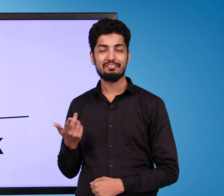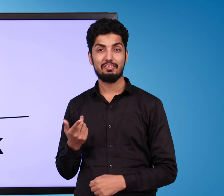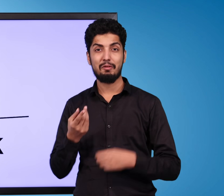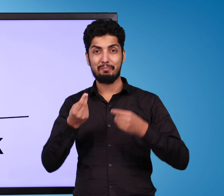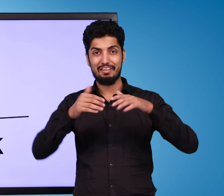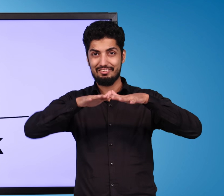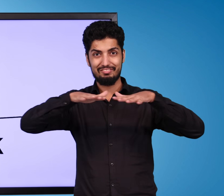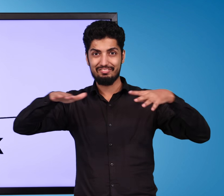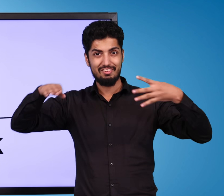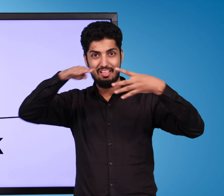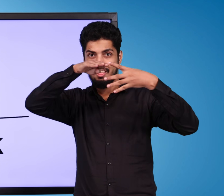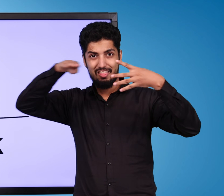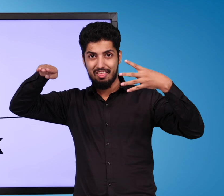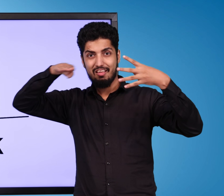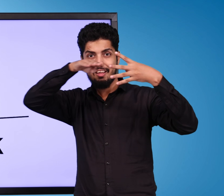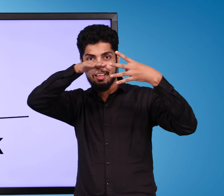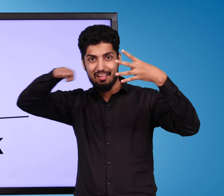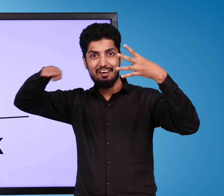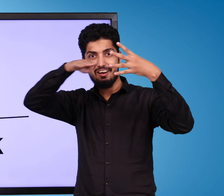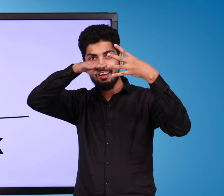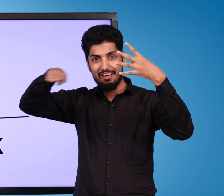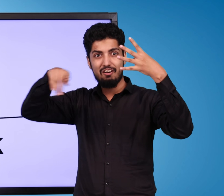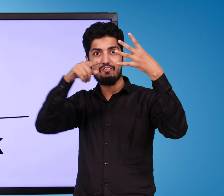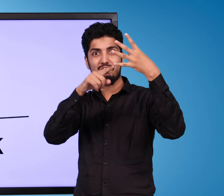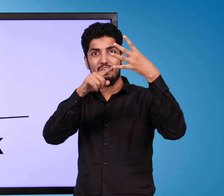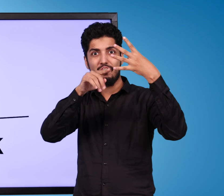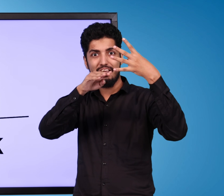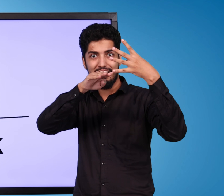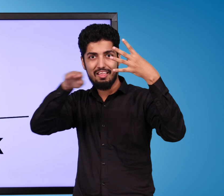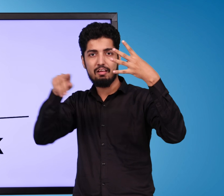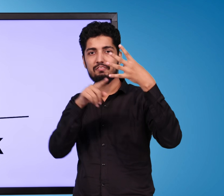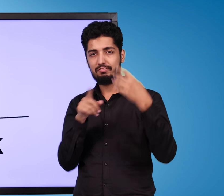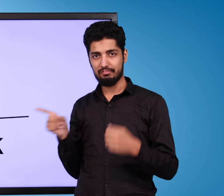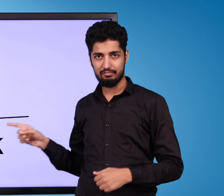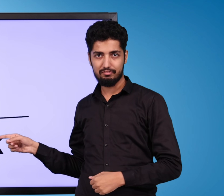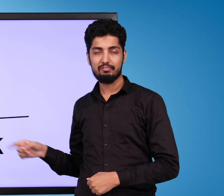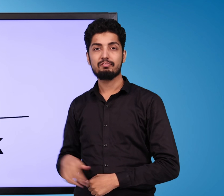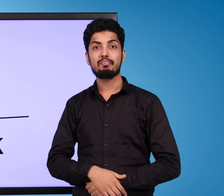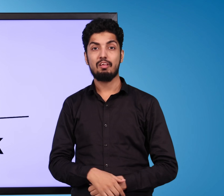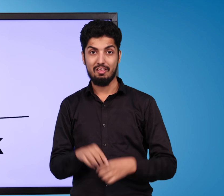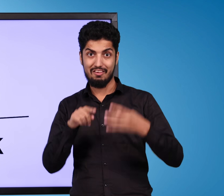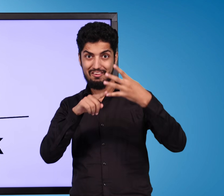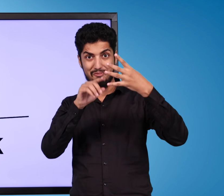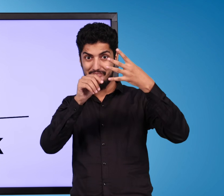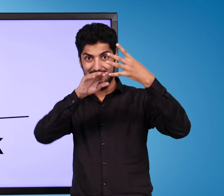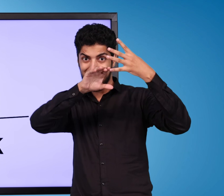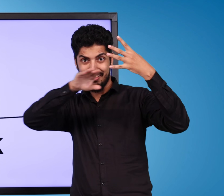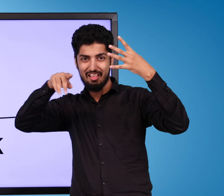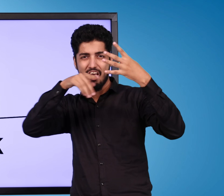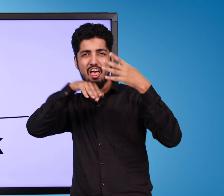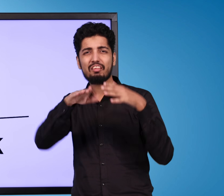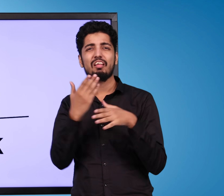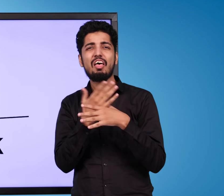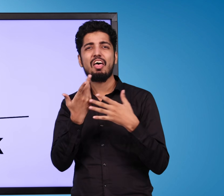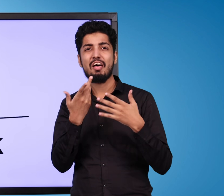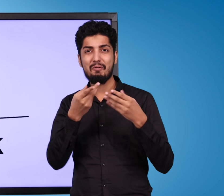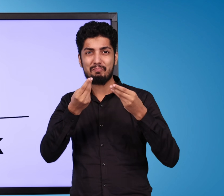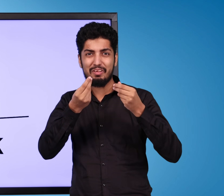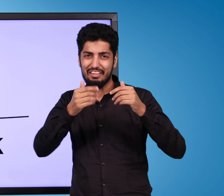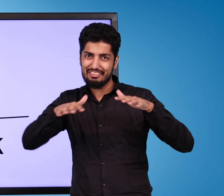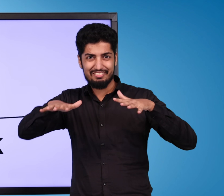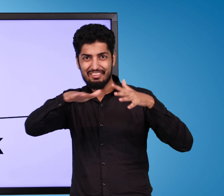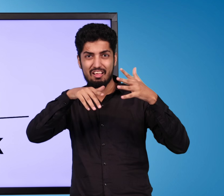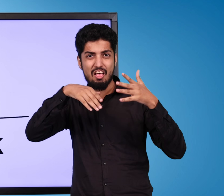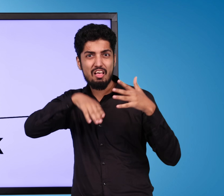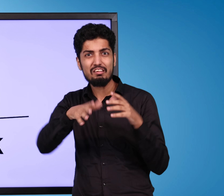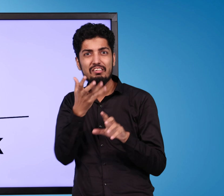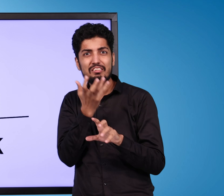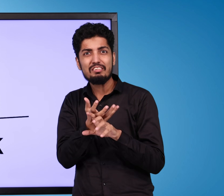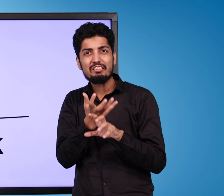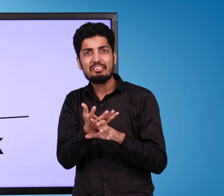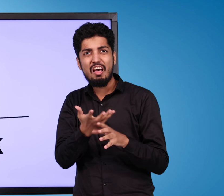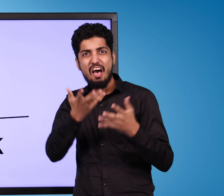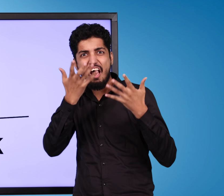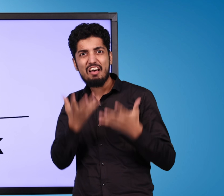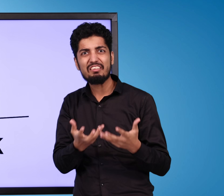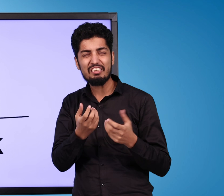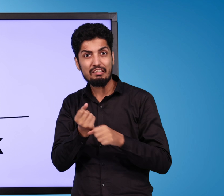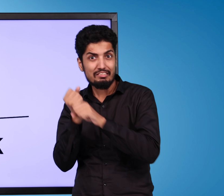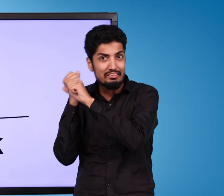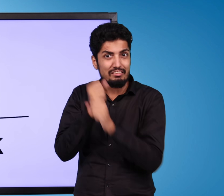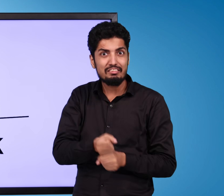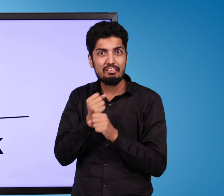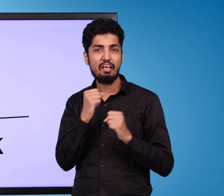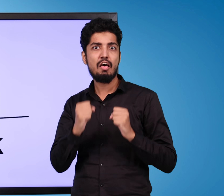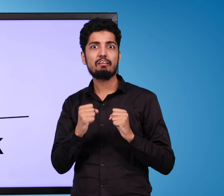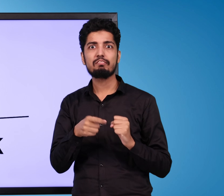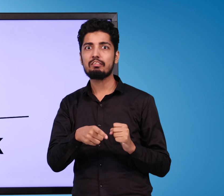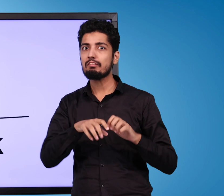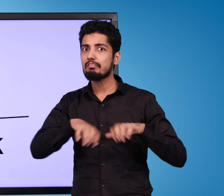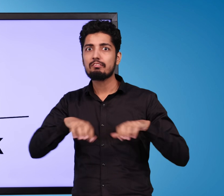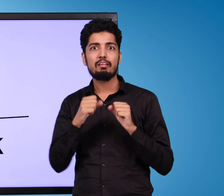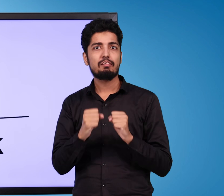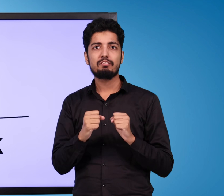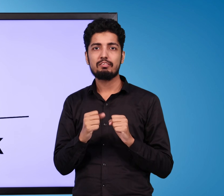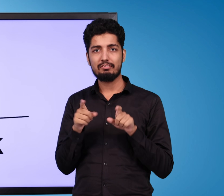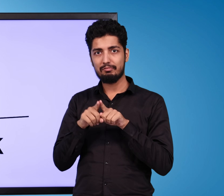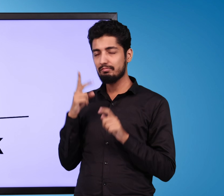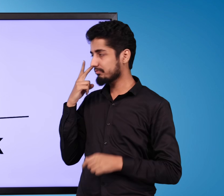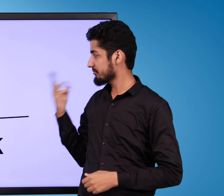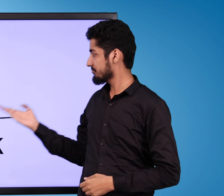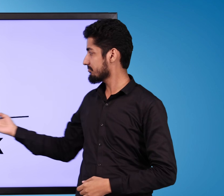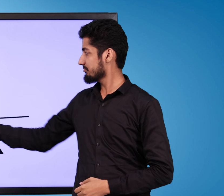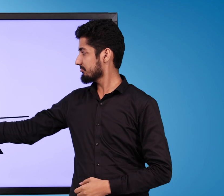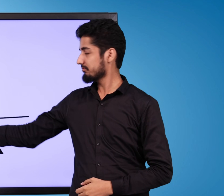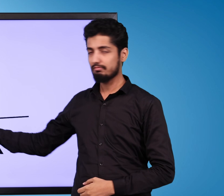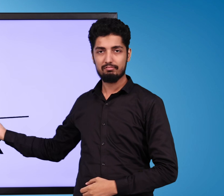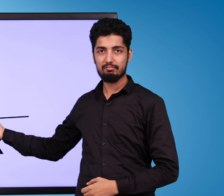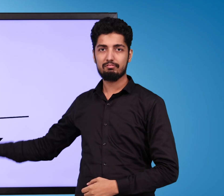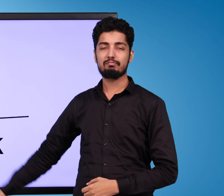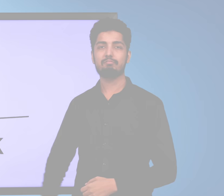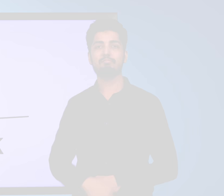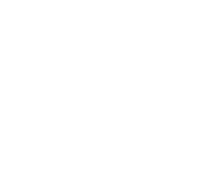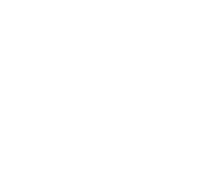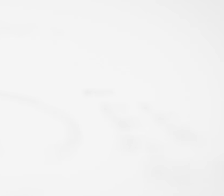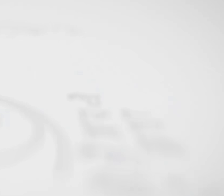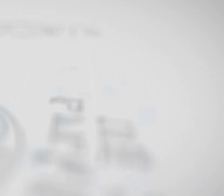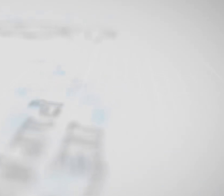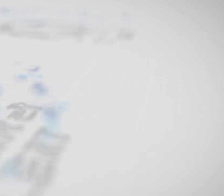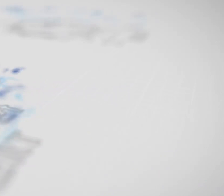This is the sign for bedrock. The fourth layer of soil is the bedrock, which is hard and difficult to dig with a spade.